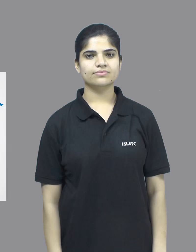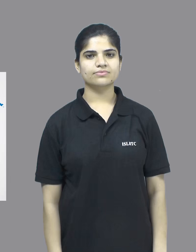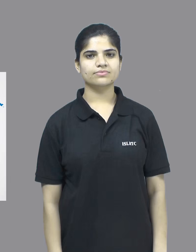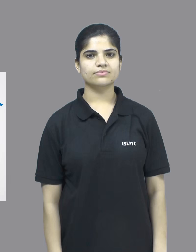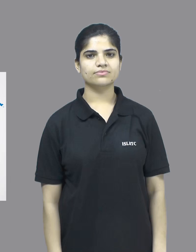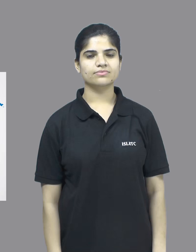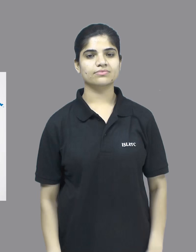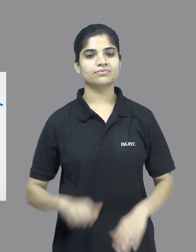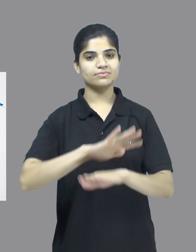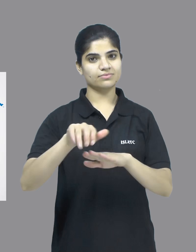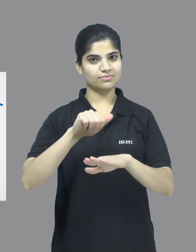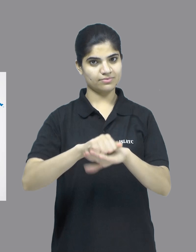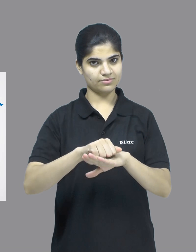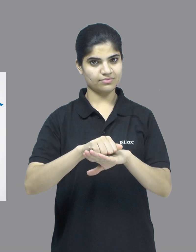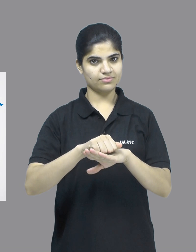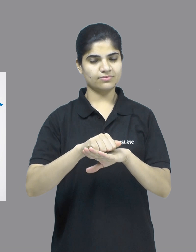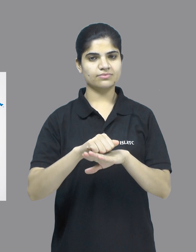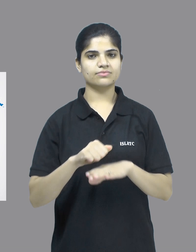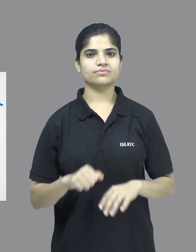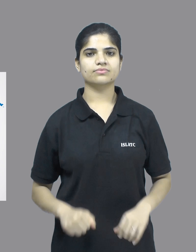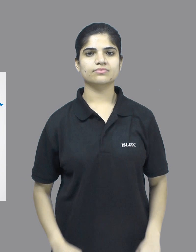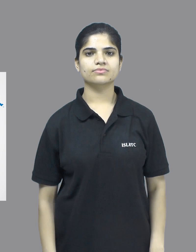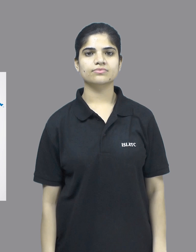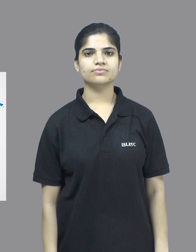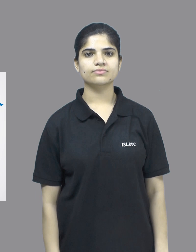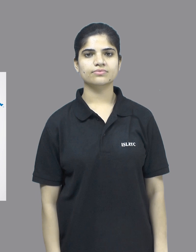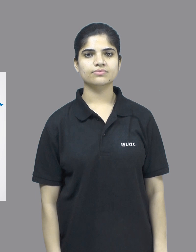Singapore